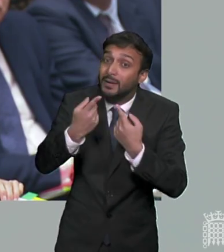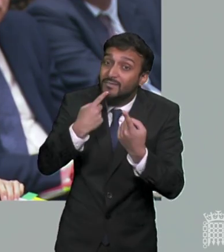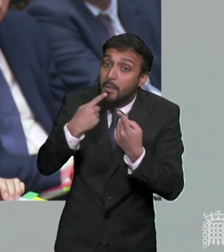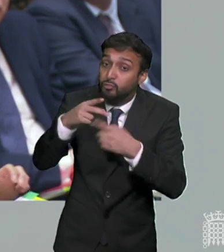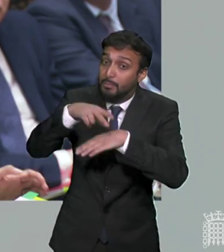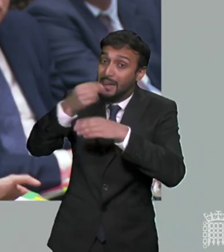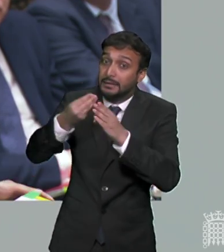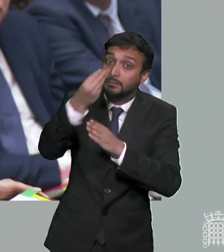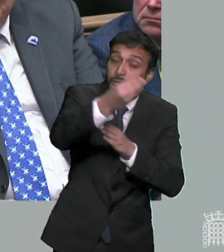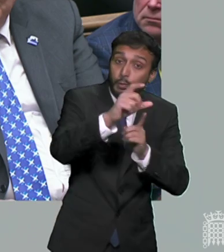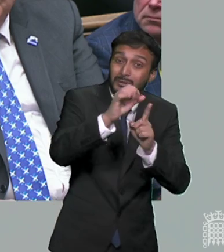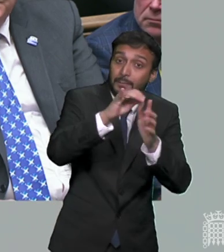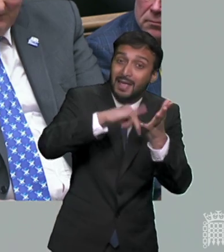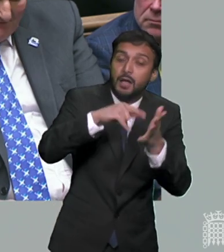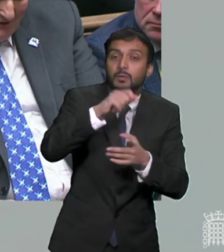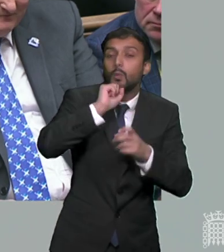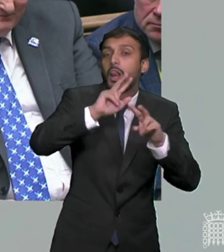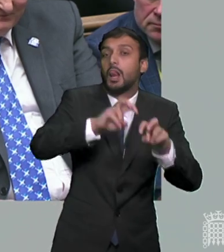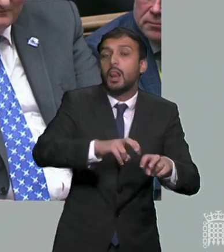Of course, I would be very happy to meet with him.